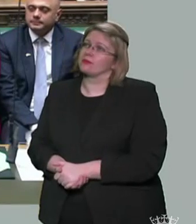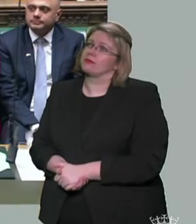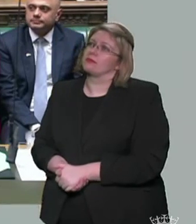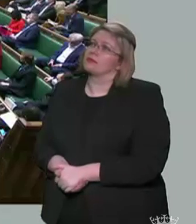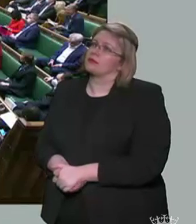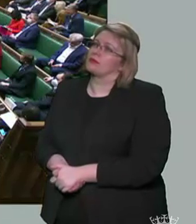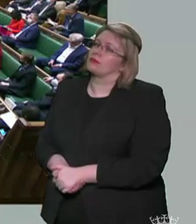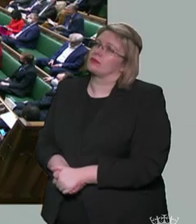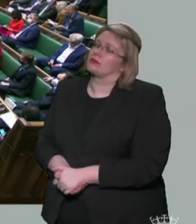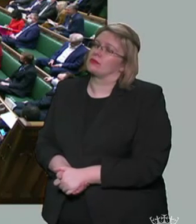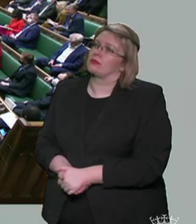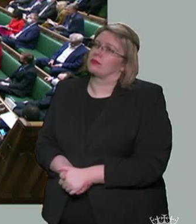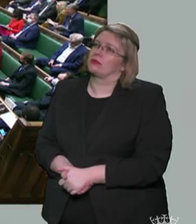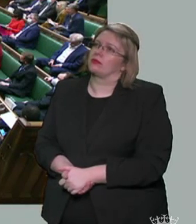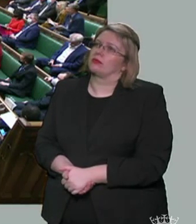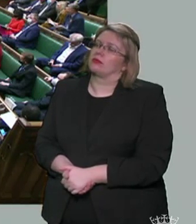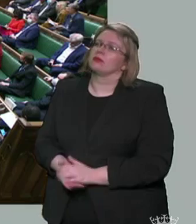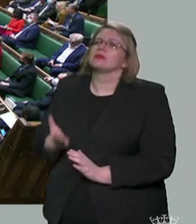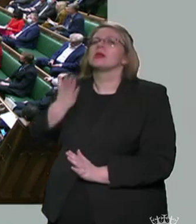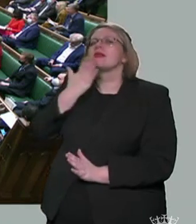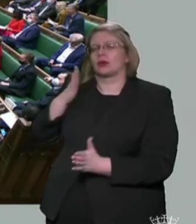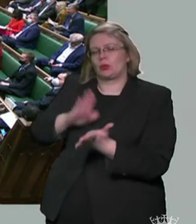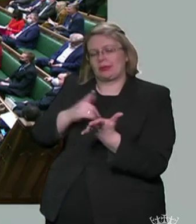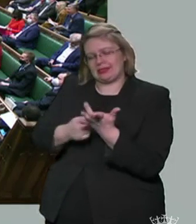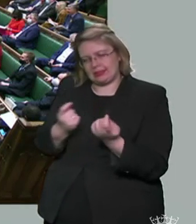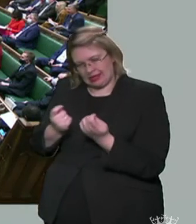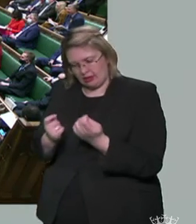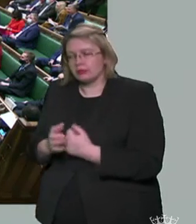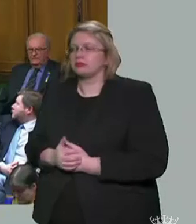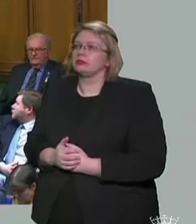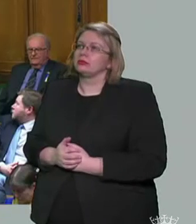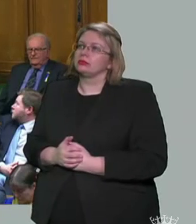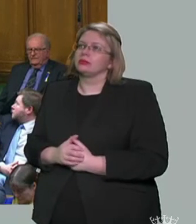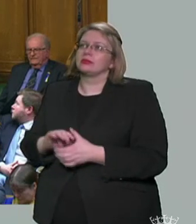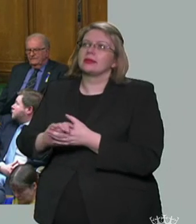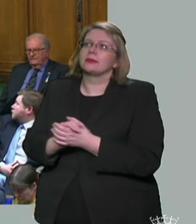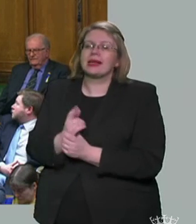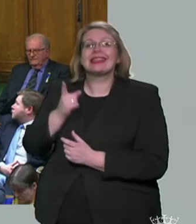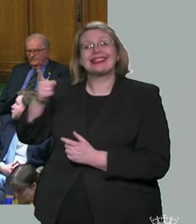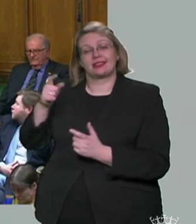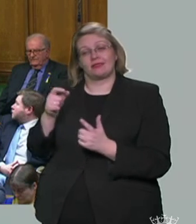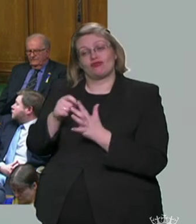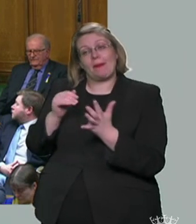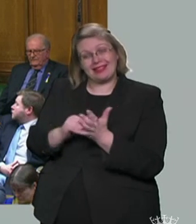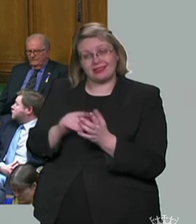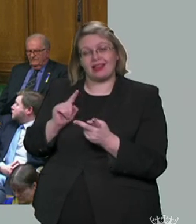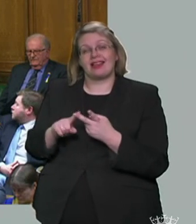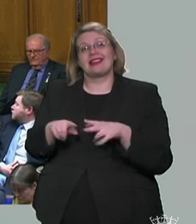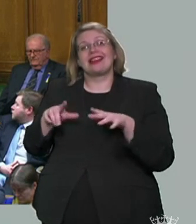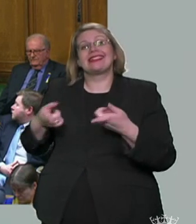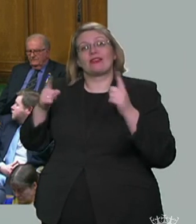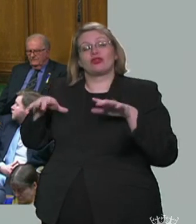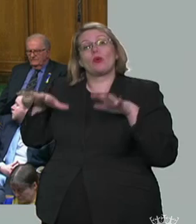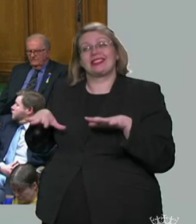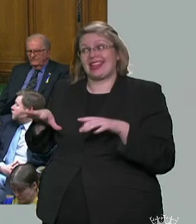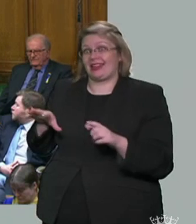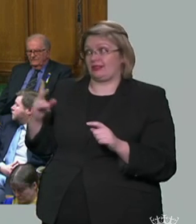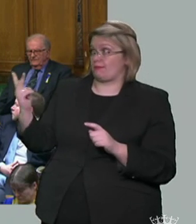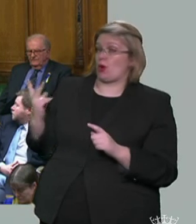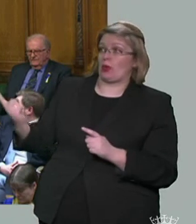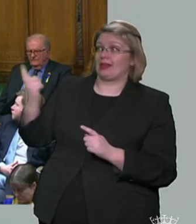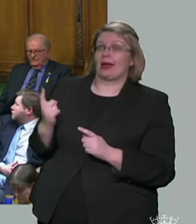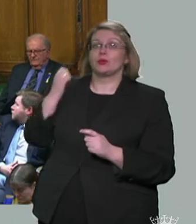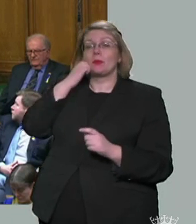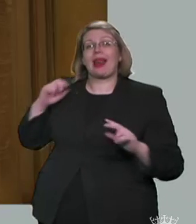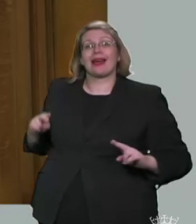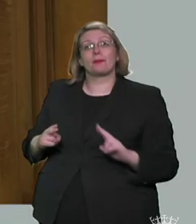We were pleased to welcome both the Prime Minister and the Secretary of State for Levelling Up, Housing and Communities to Blackpool the day after the launch of the levelling up White Paper.